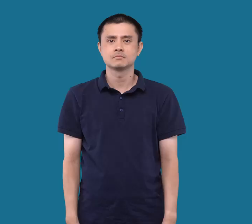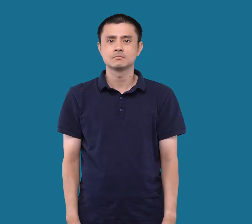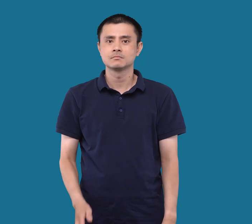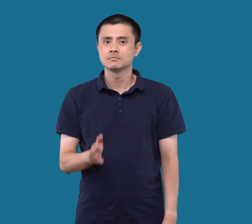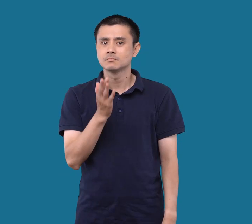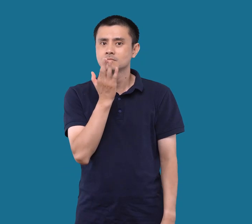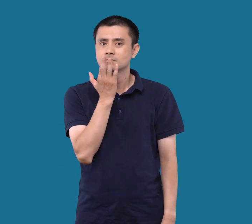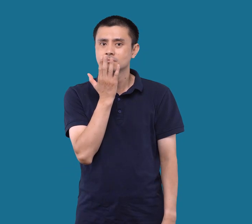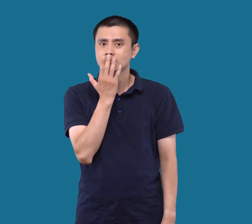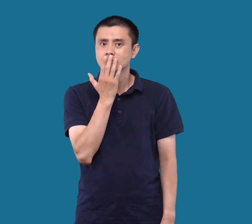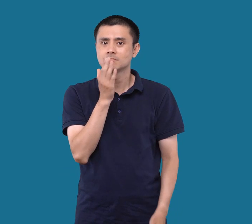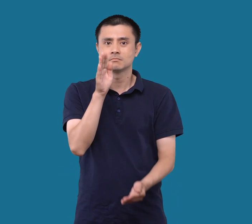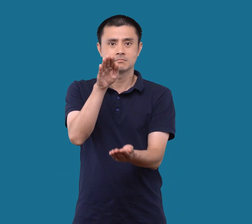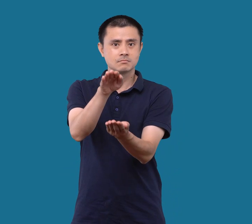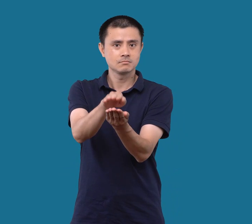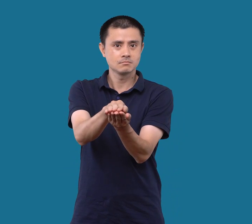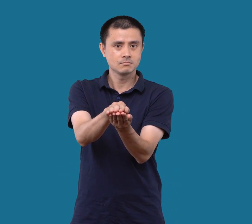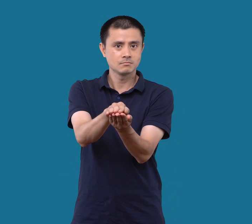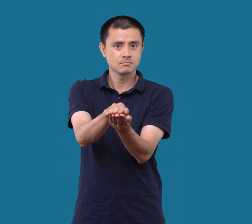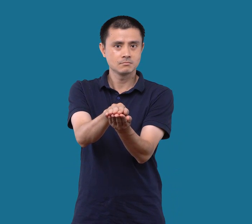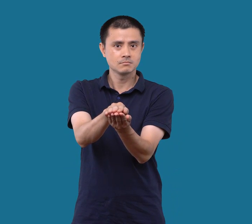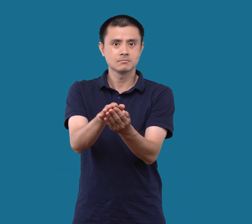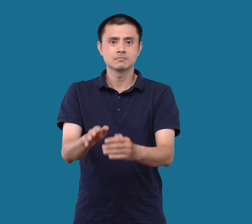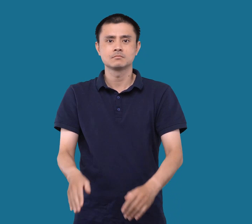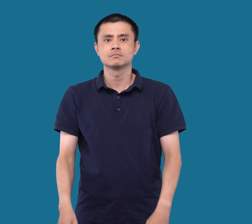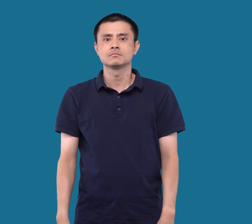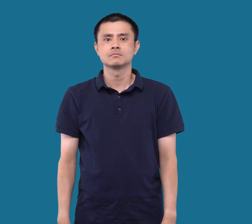cơm hộp